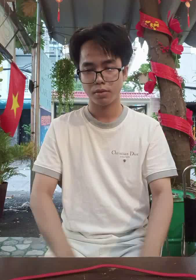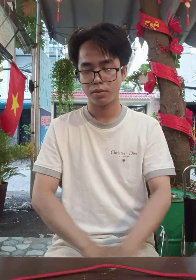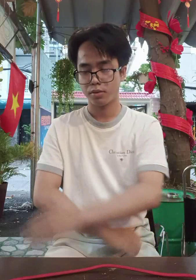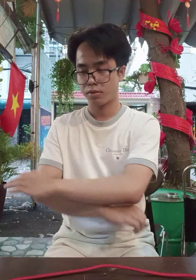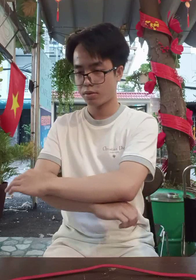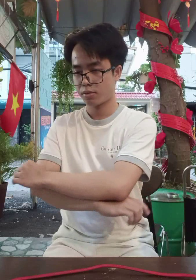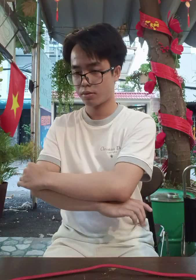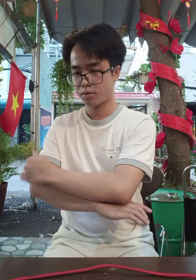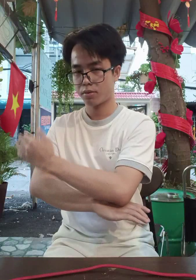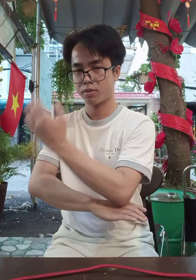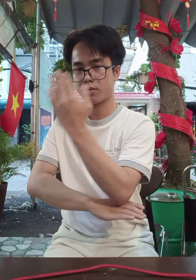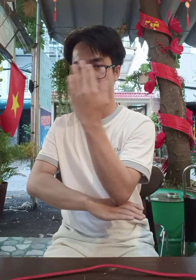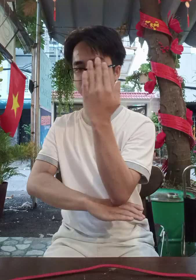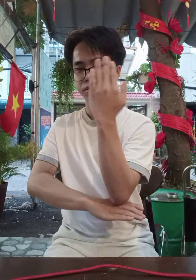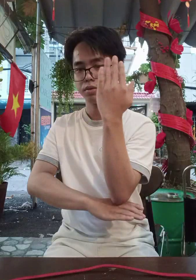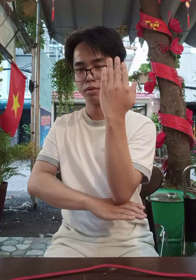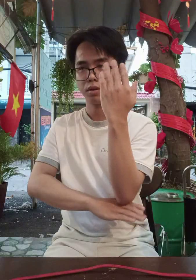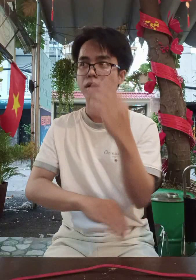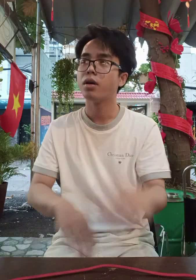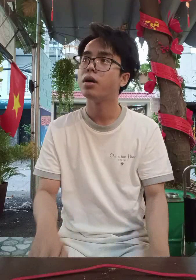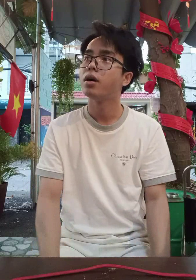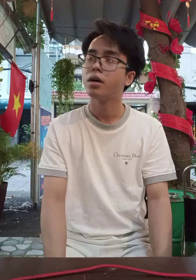buoi sang